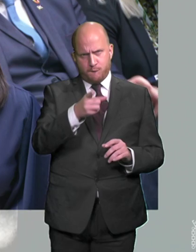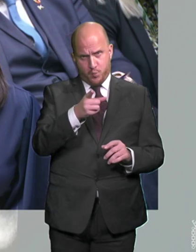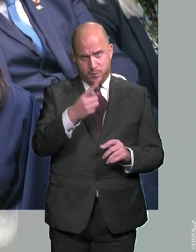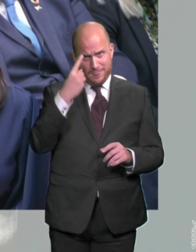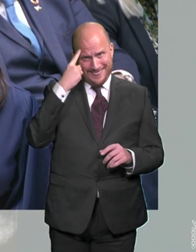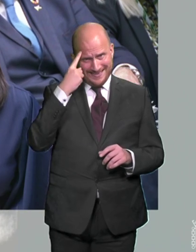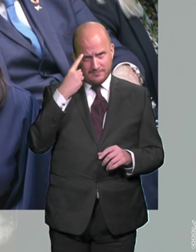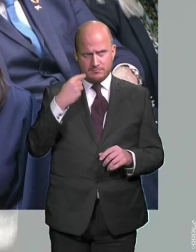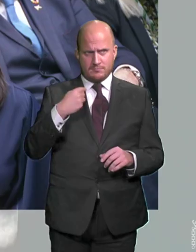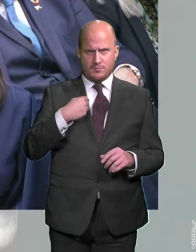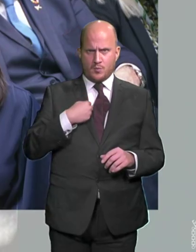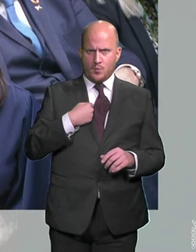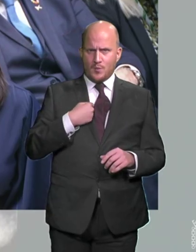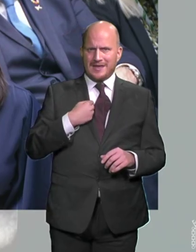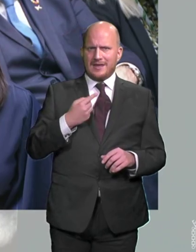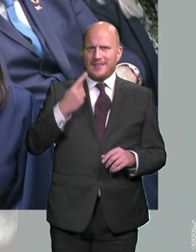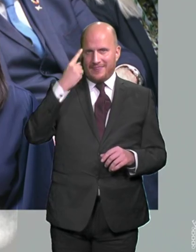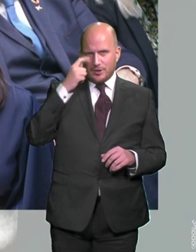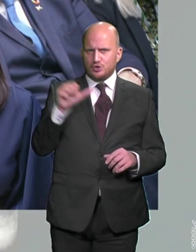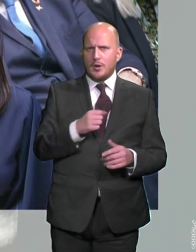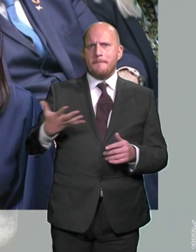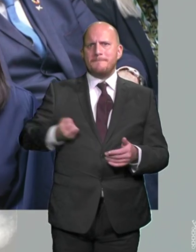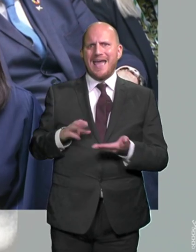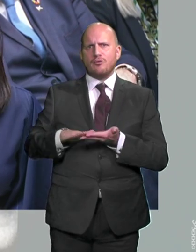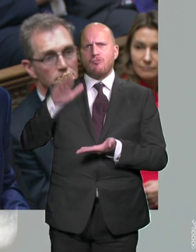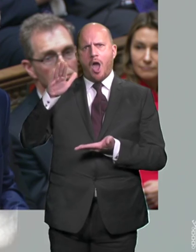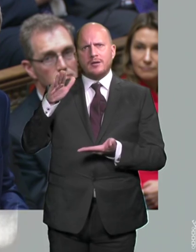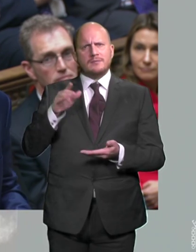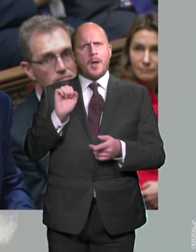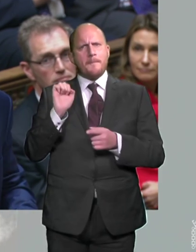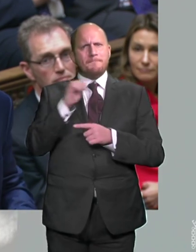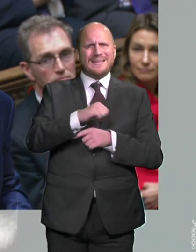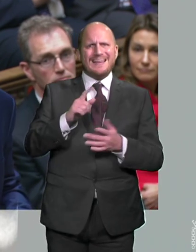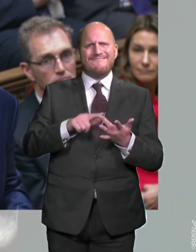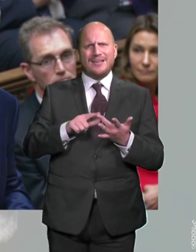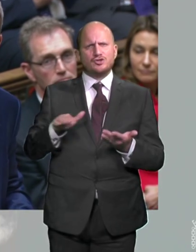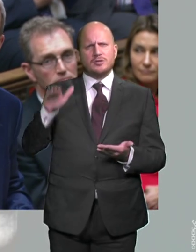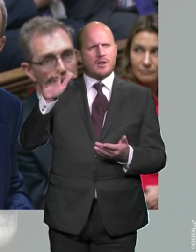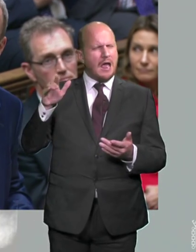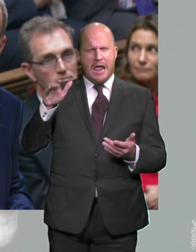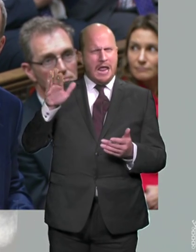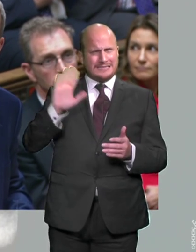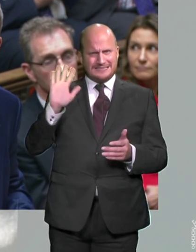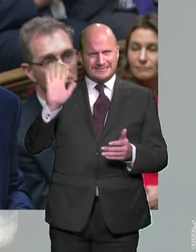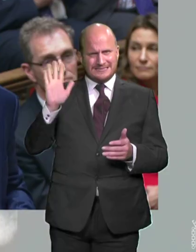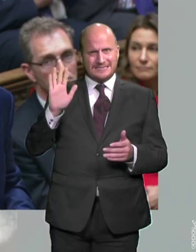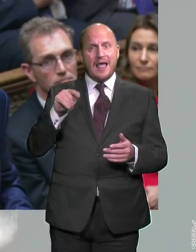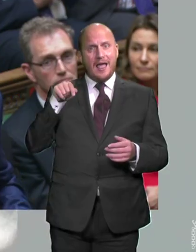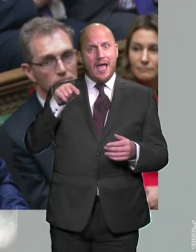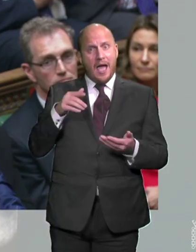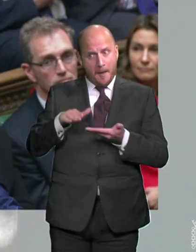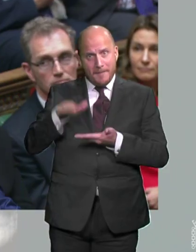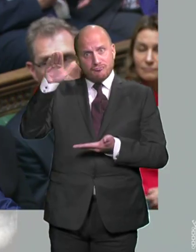if the honourable Lady takes the position that we agree with inflation-busting pay rises—as difficult as these decisions are—we will only see inflation stay for longer.